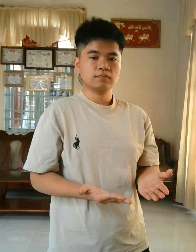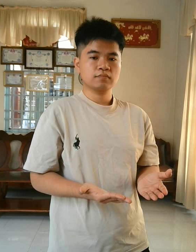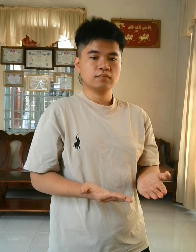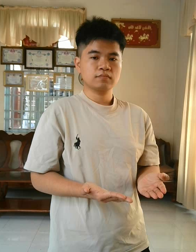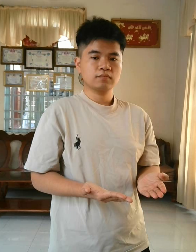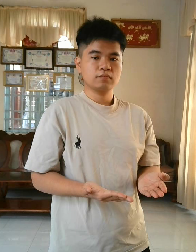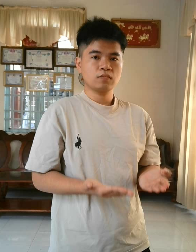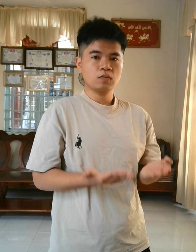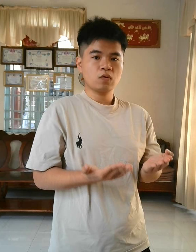hom nay